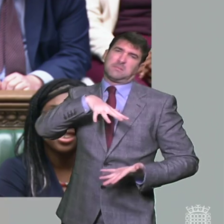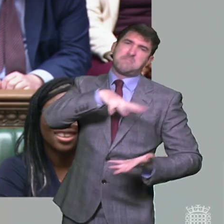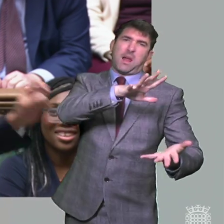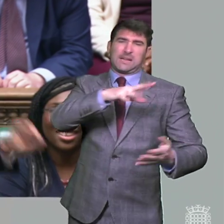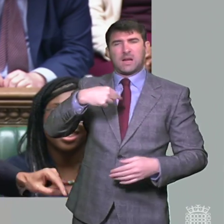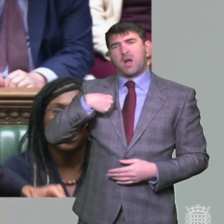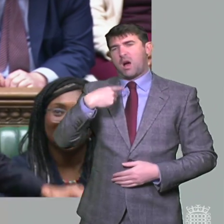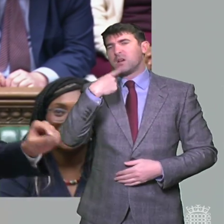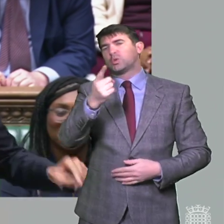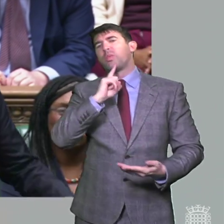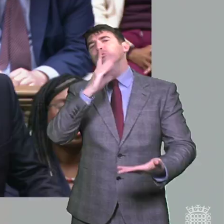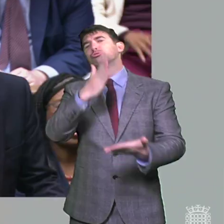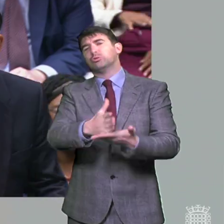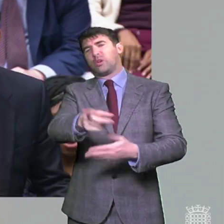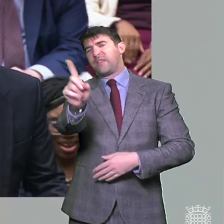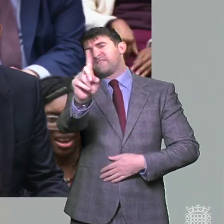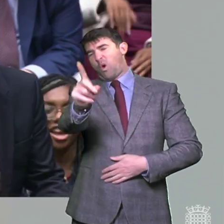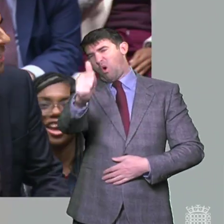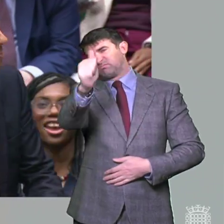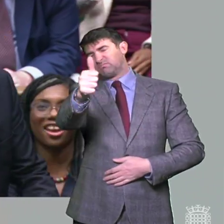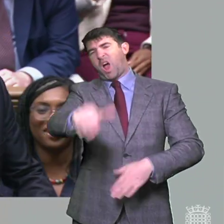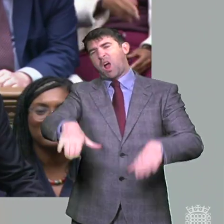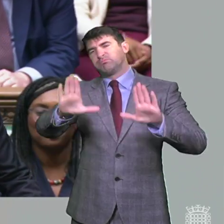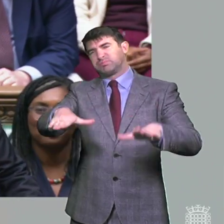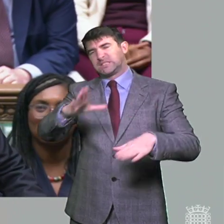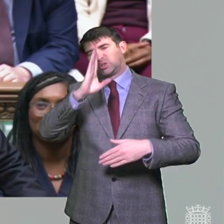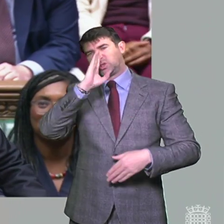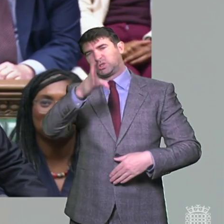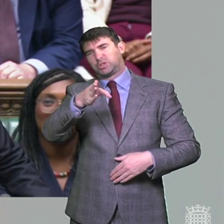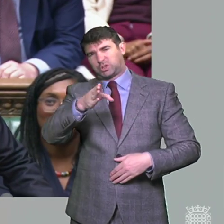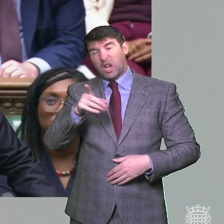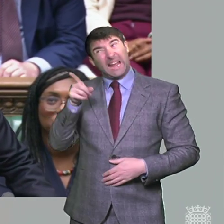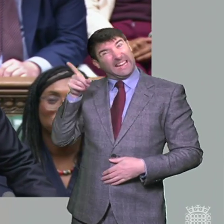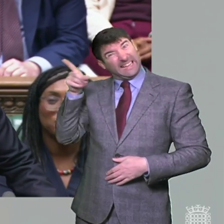I told the truth for the good of the country; he told his party what it wanted to hear.